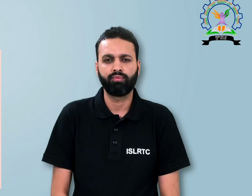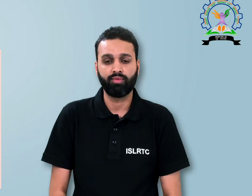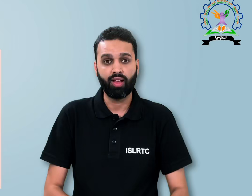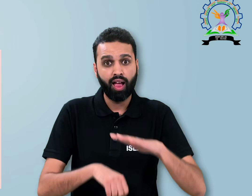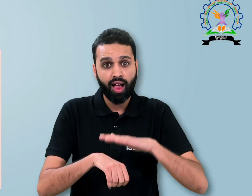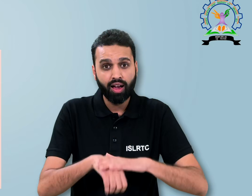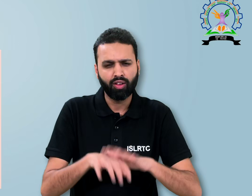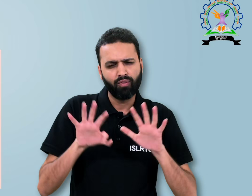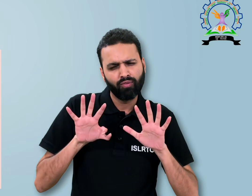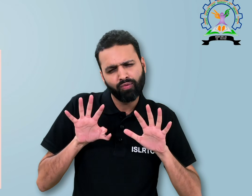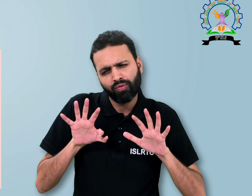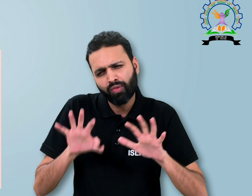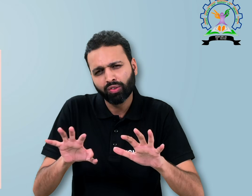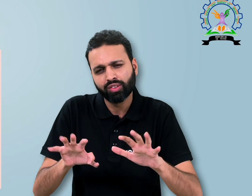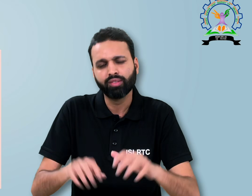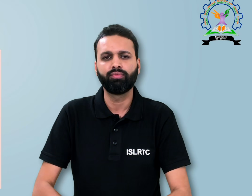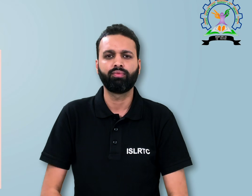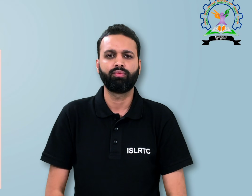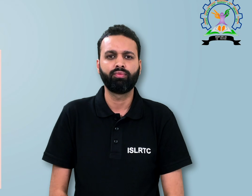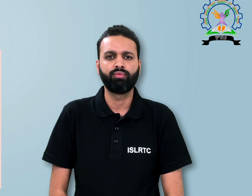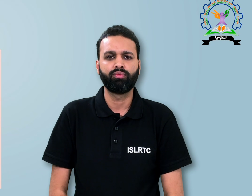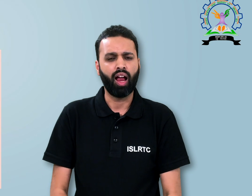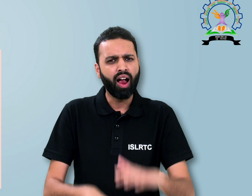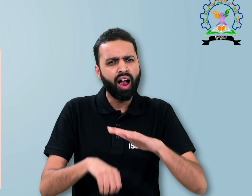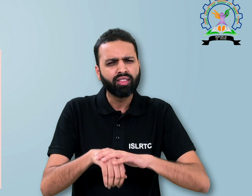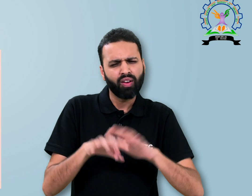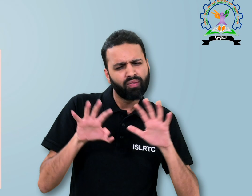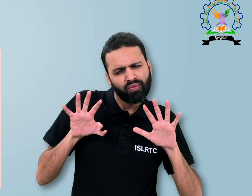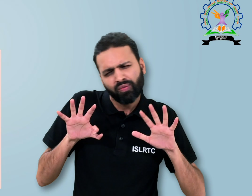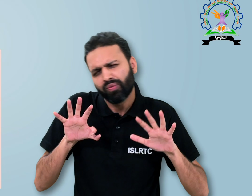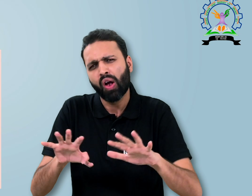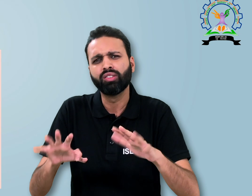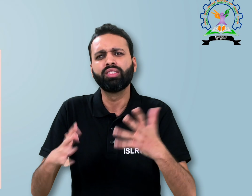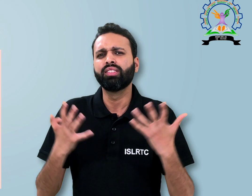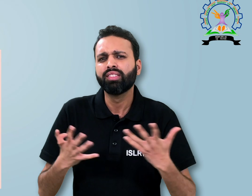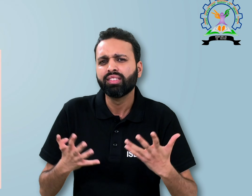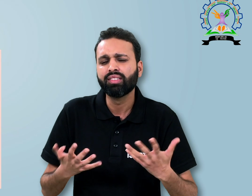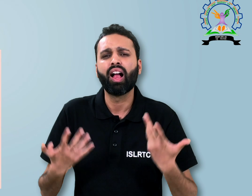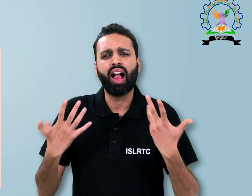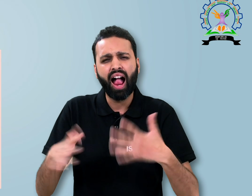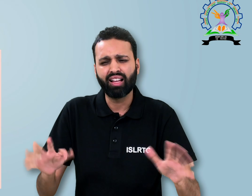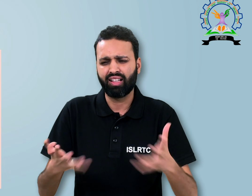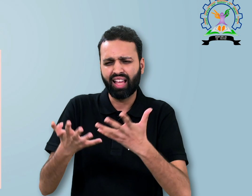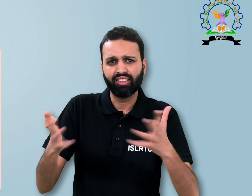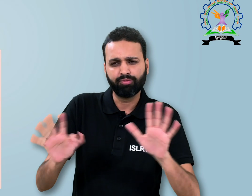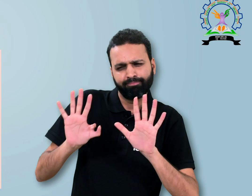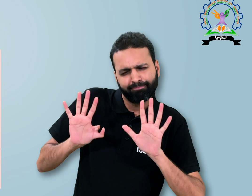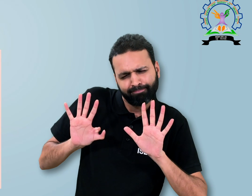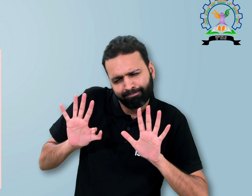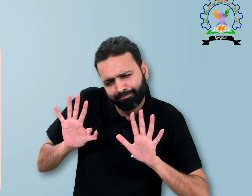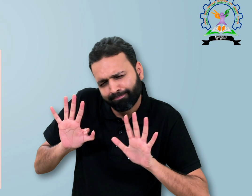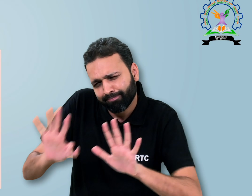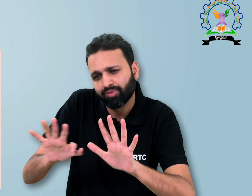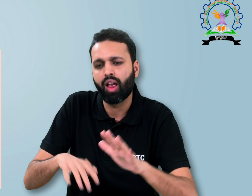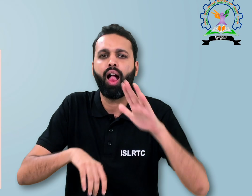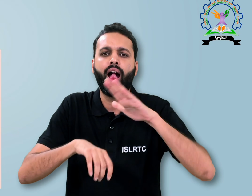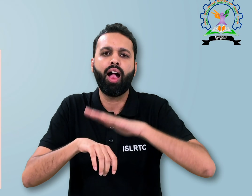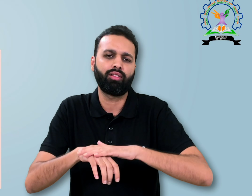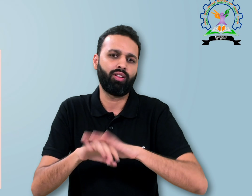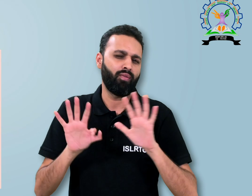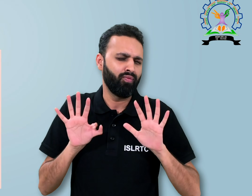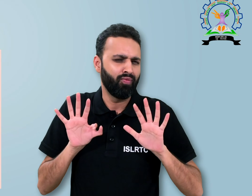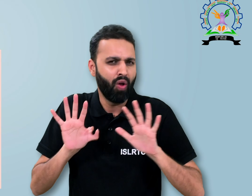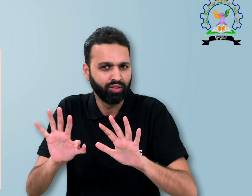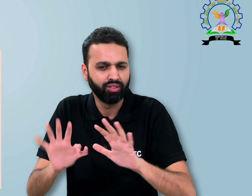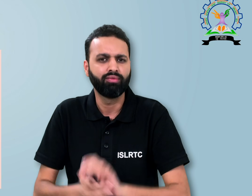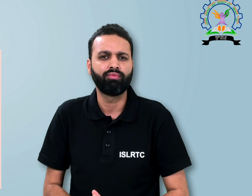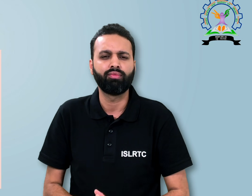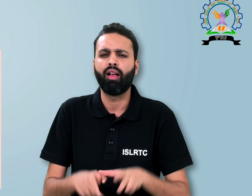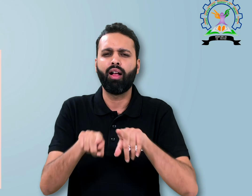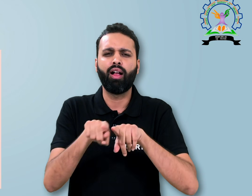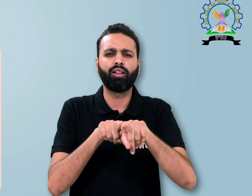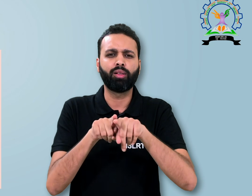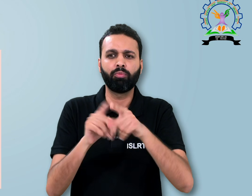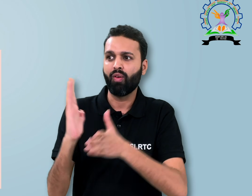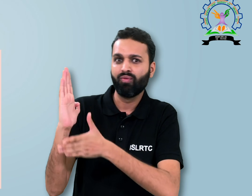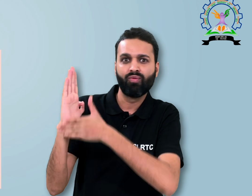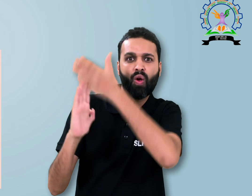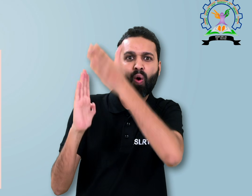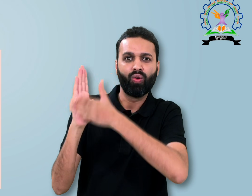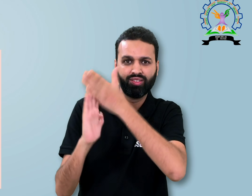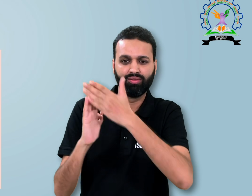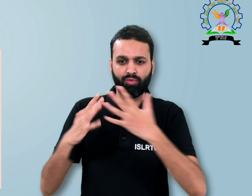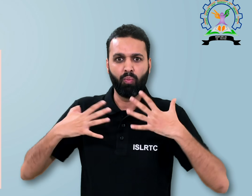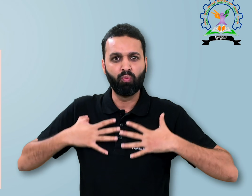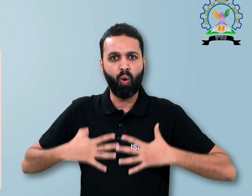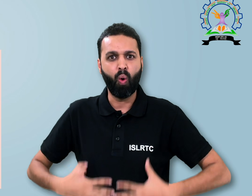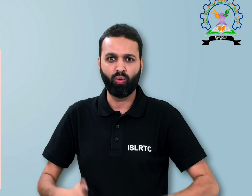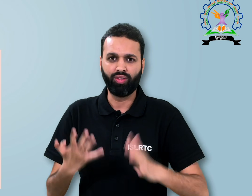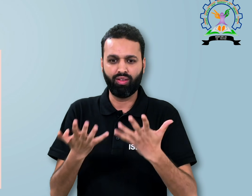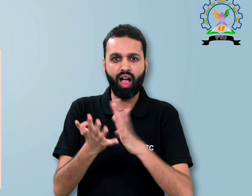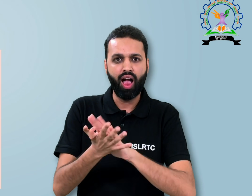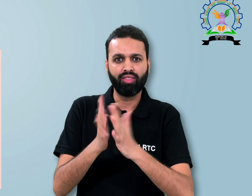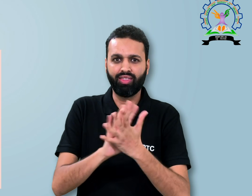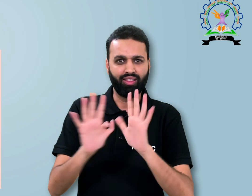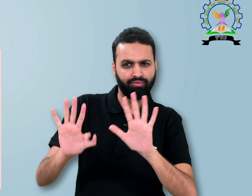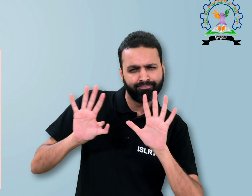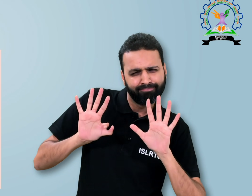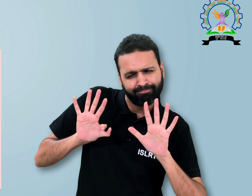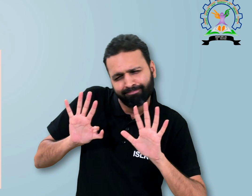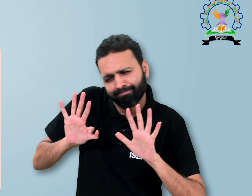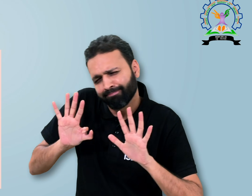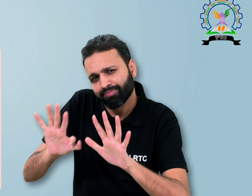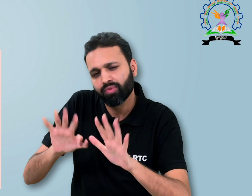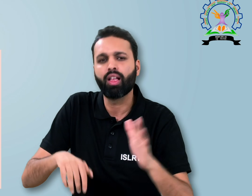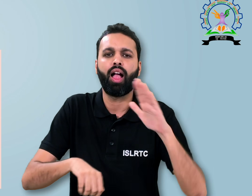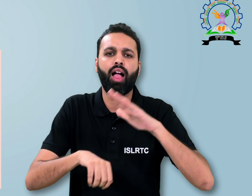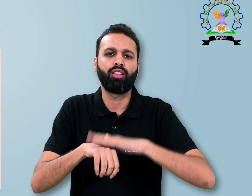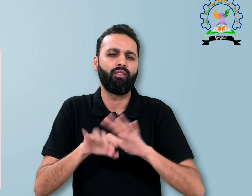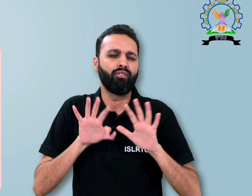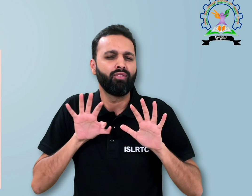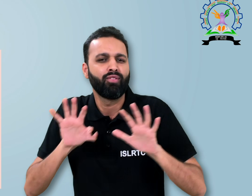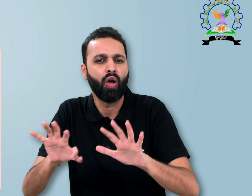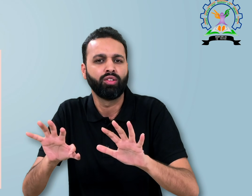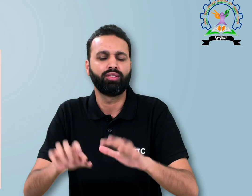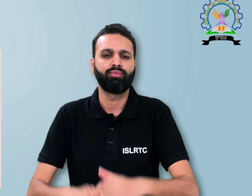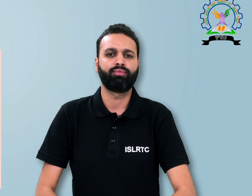Contact Force Force applied by direct touching an object is called contact force. Like me pushing a wall i.e. muscular force or frictional force etc.